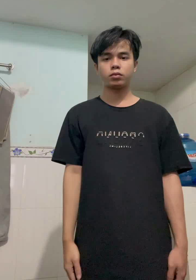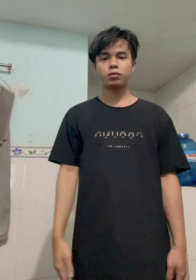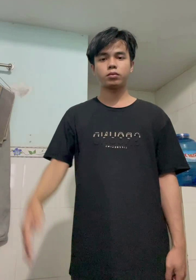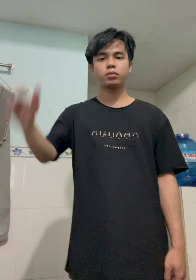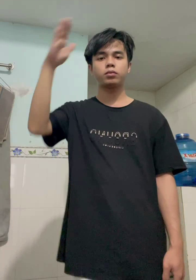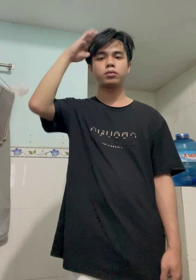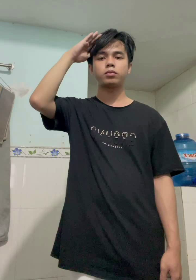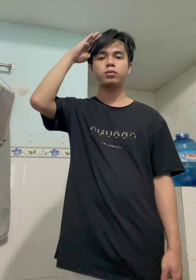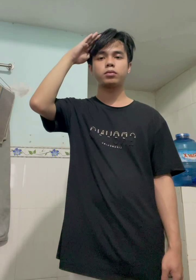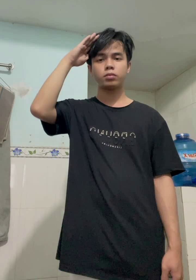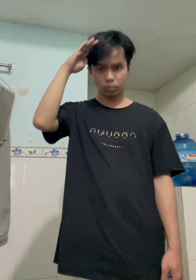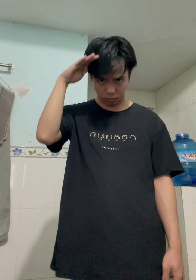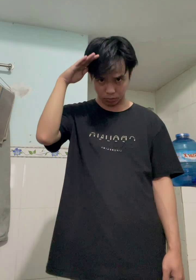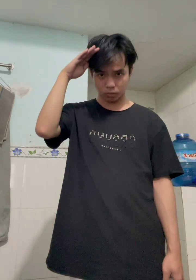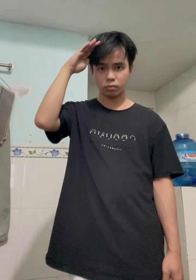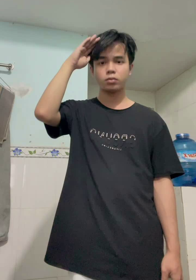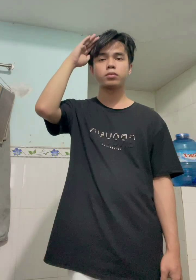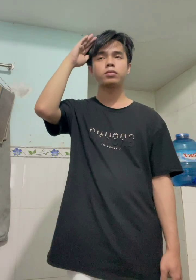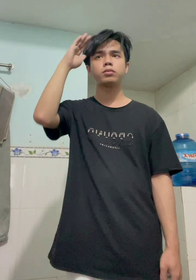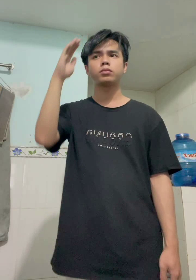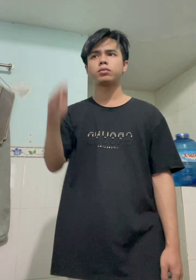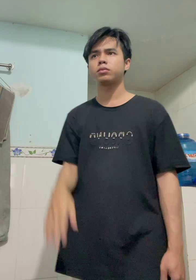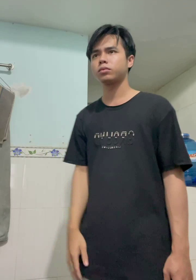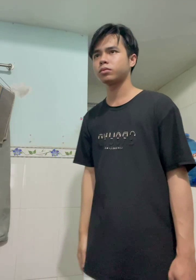biet